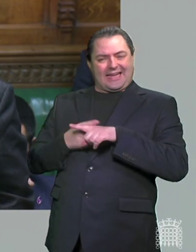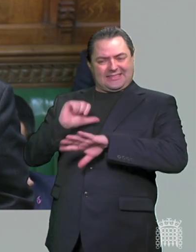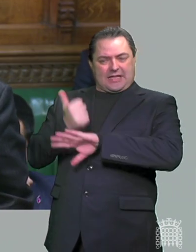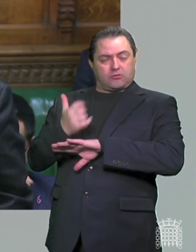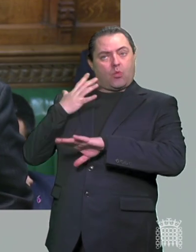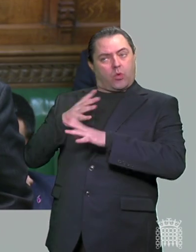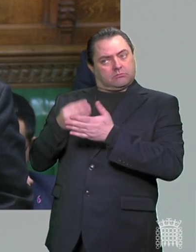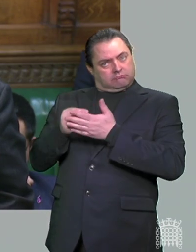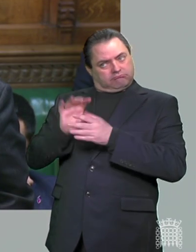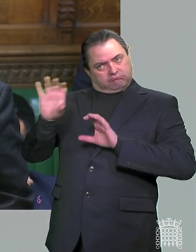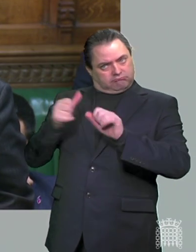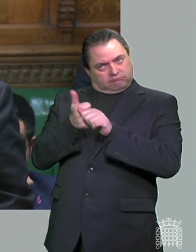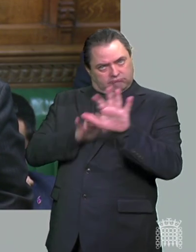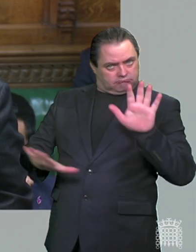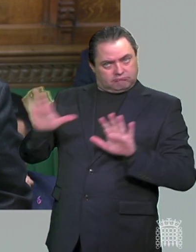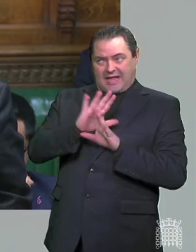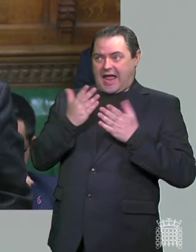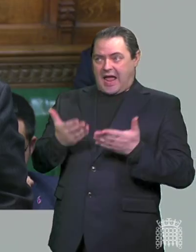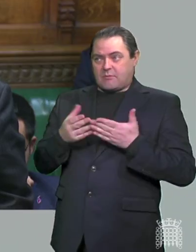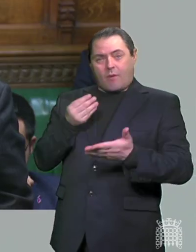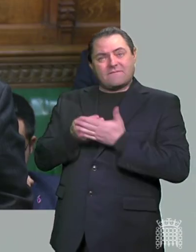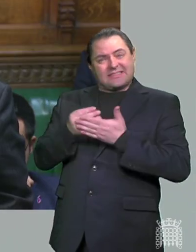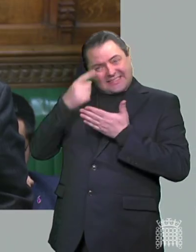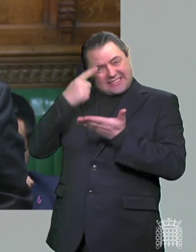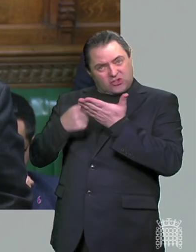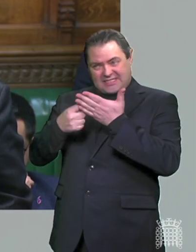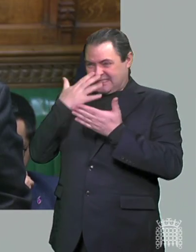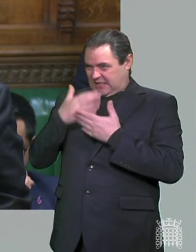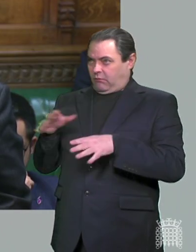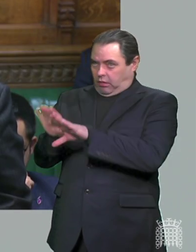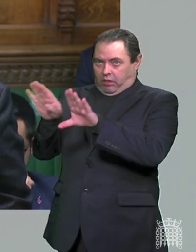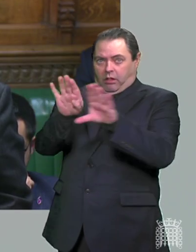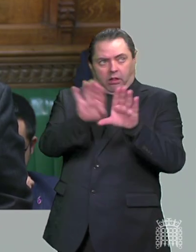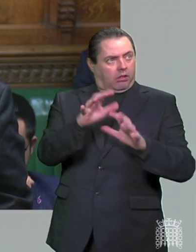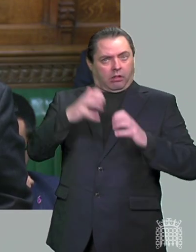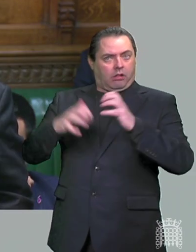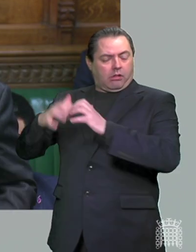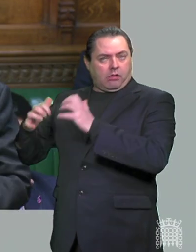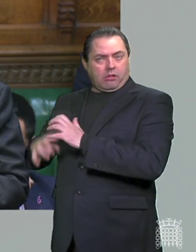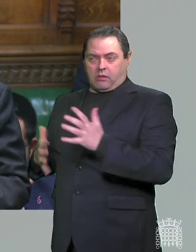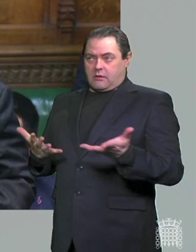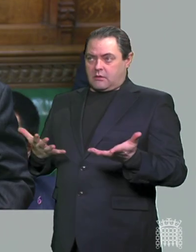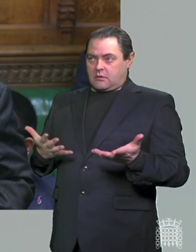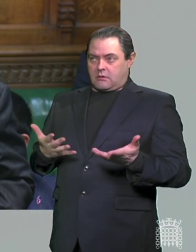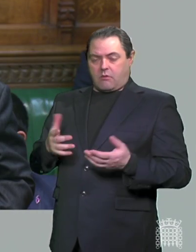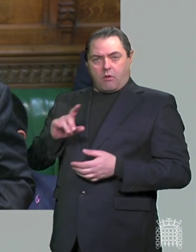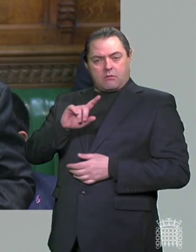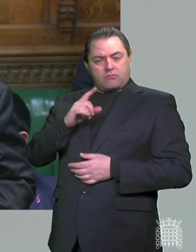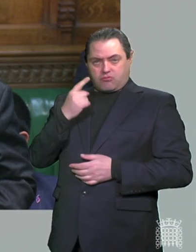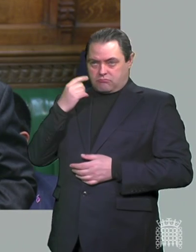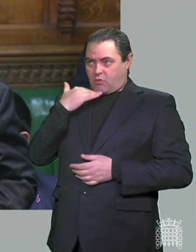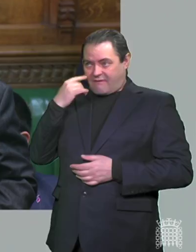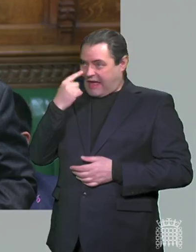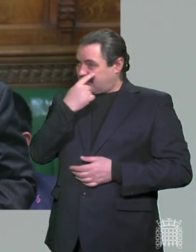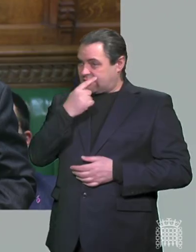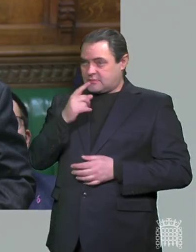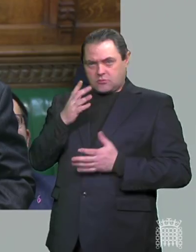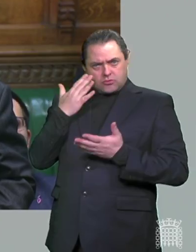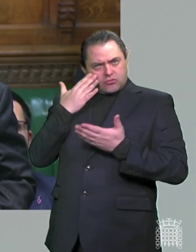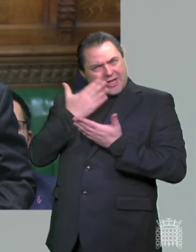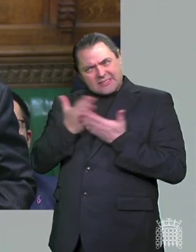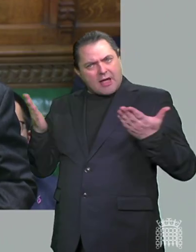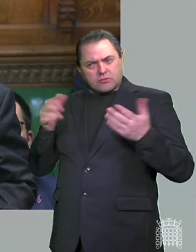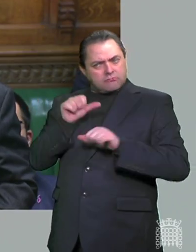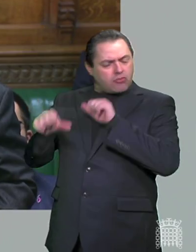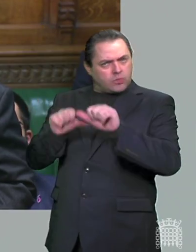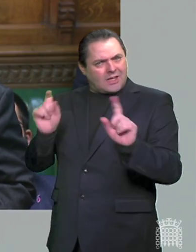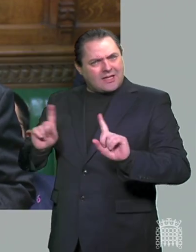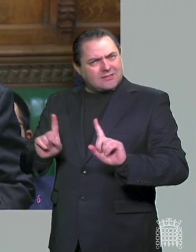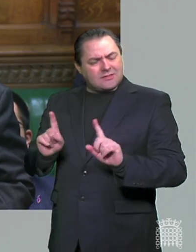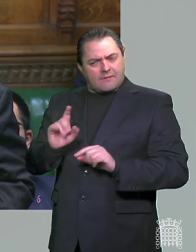There is real concern and anger that its current funding decisions do the exact reverse of that, on the basis of inadequate evidence and a lack of transparency in the process.